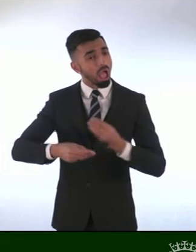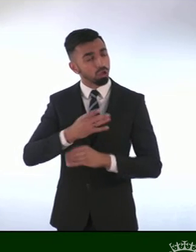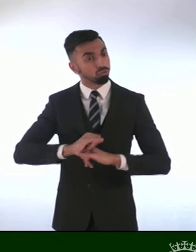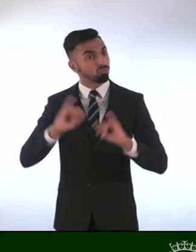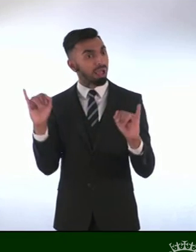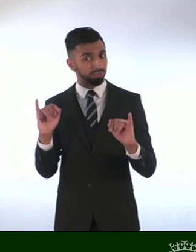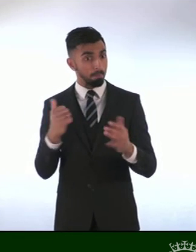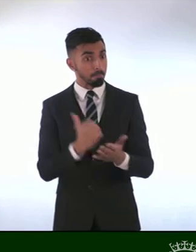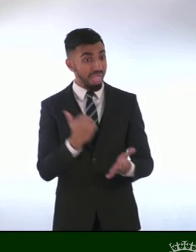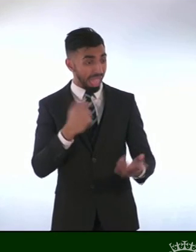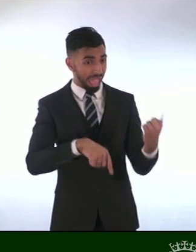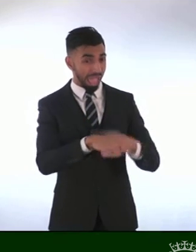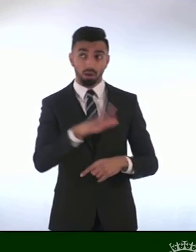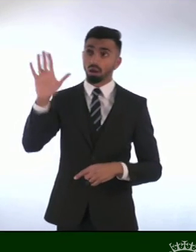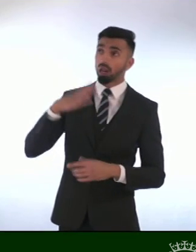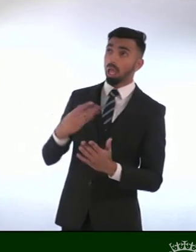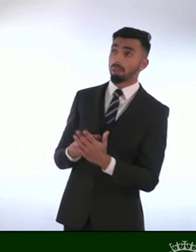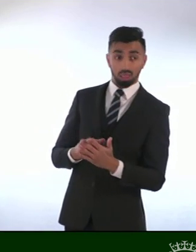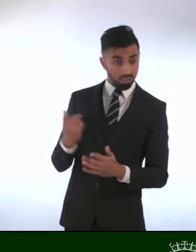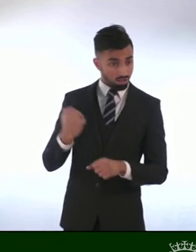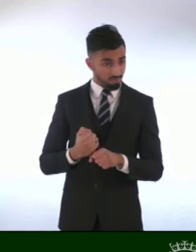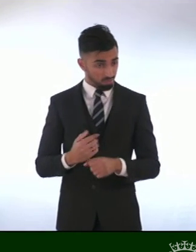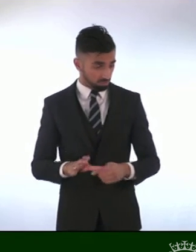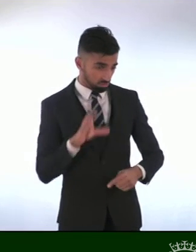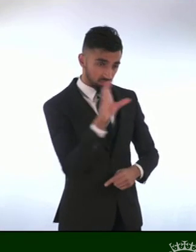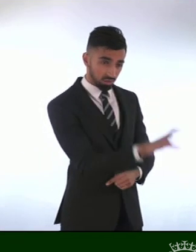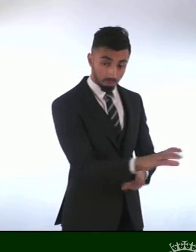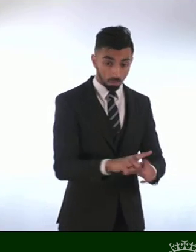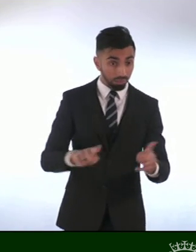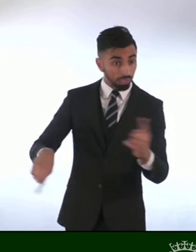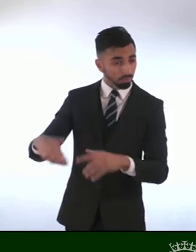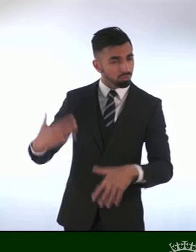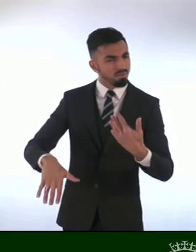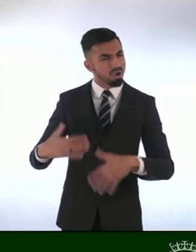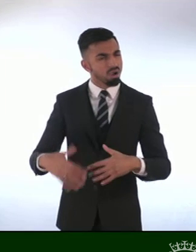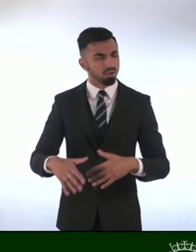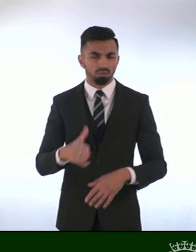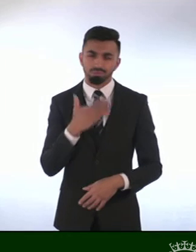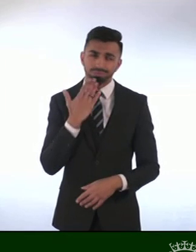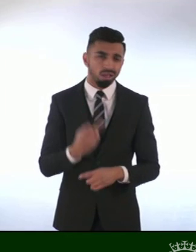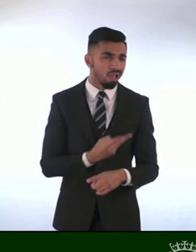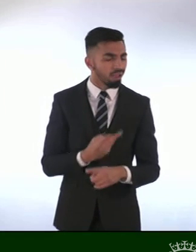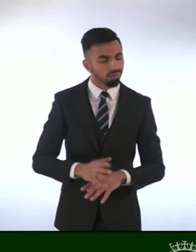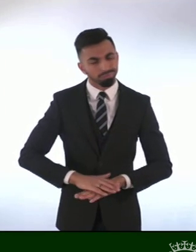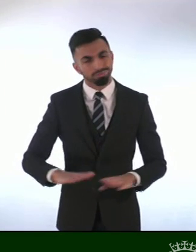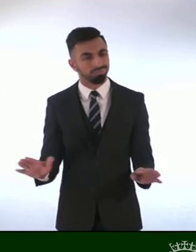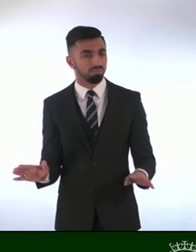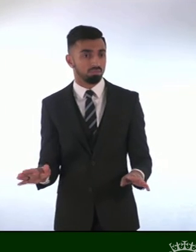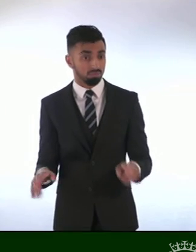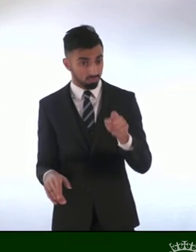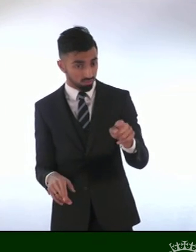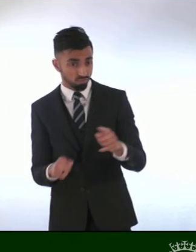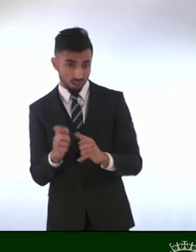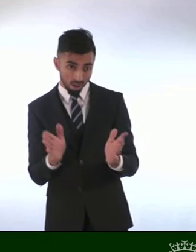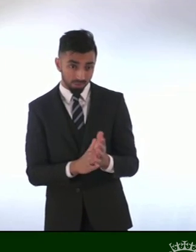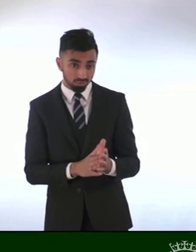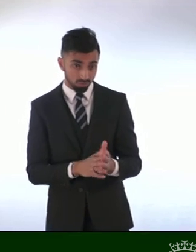The Prime Minister has it in his power to protect people’s incomes and provide them with peace of mind.